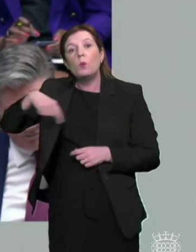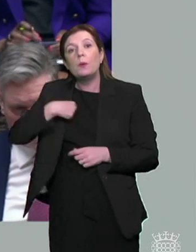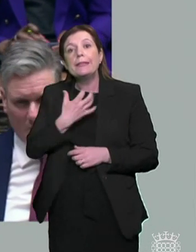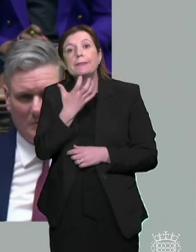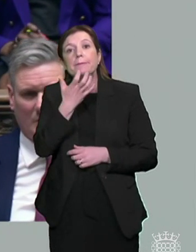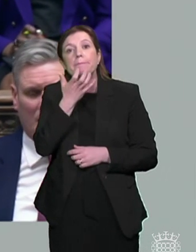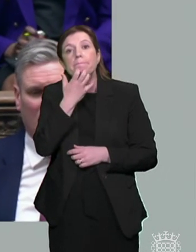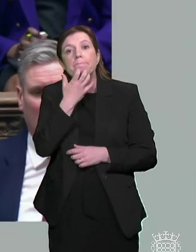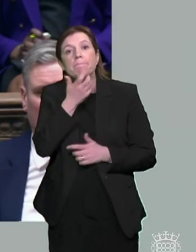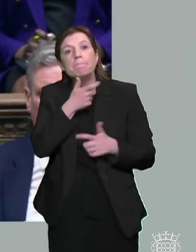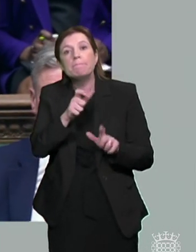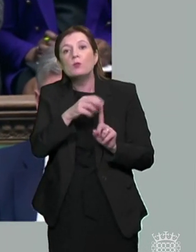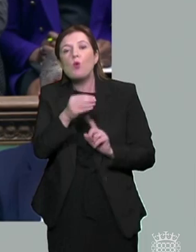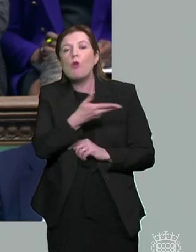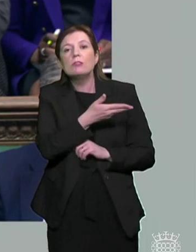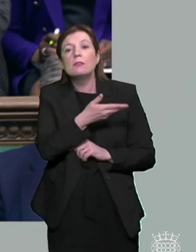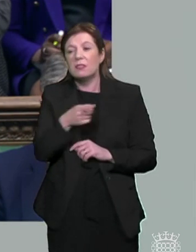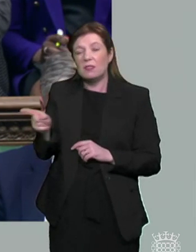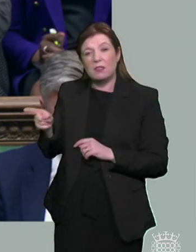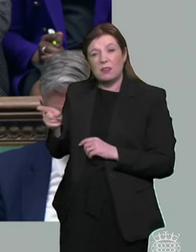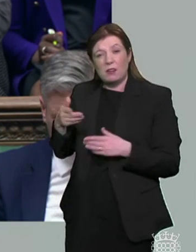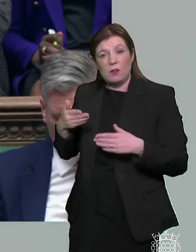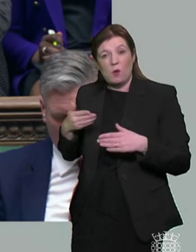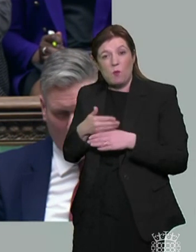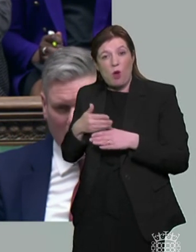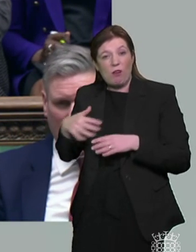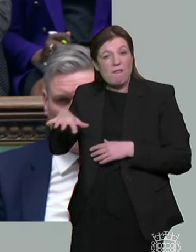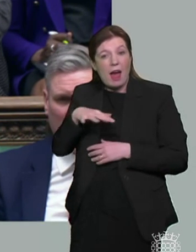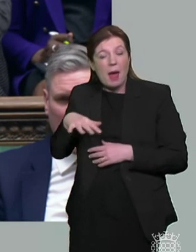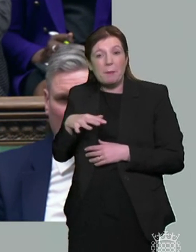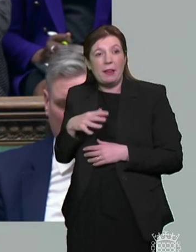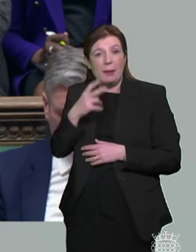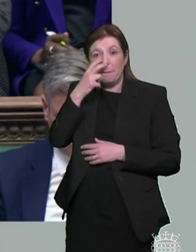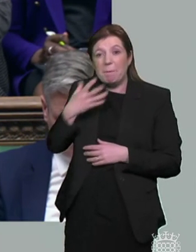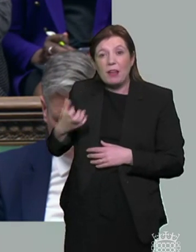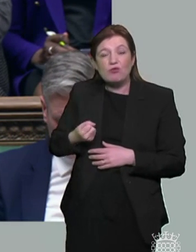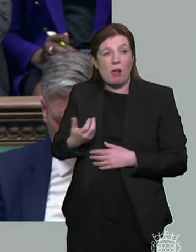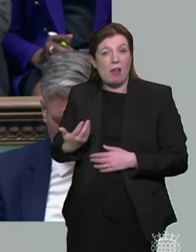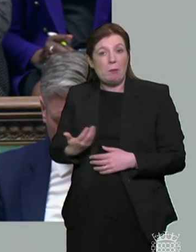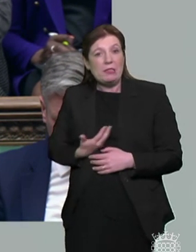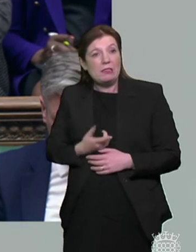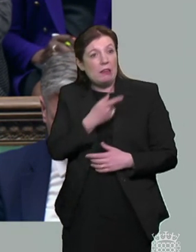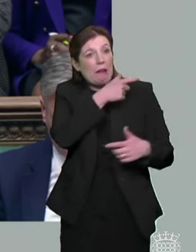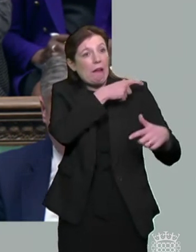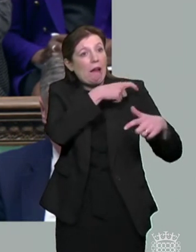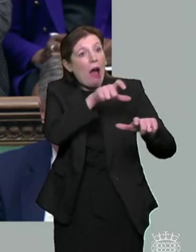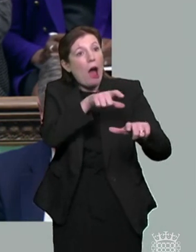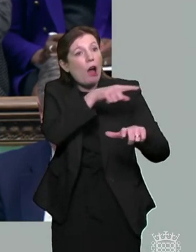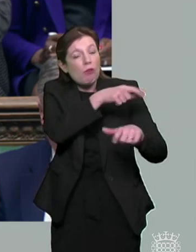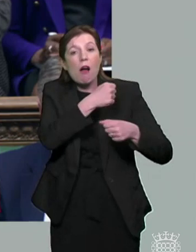Working families cannot, pensioners cannot and businesses cannot.